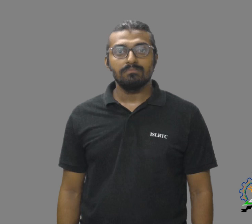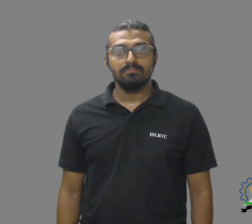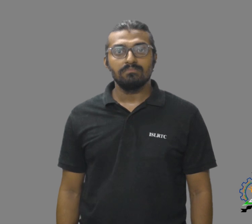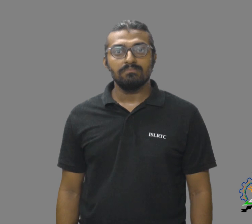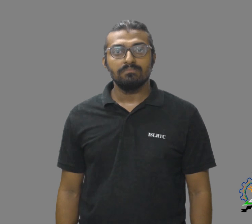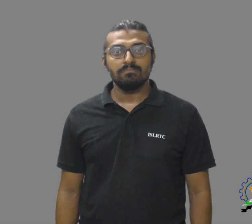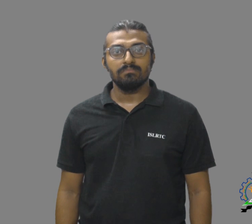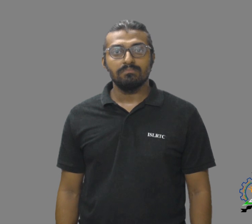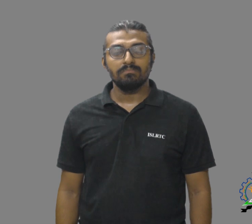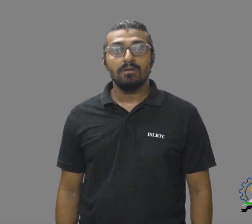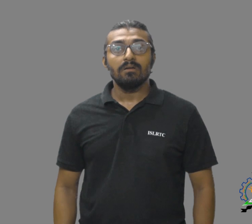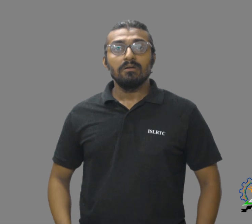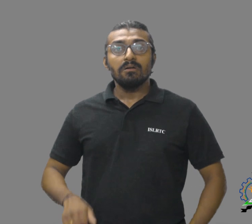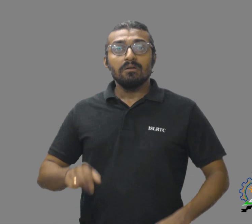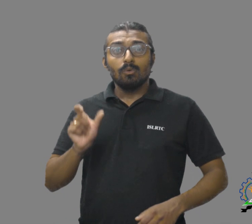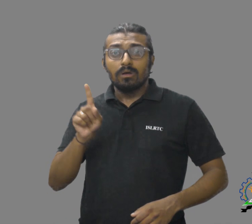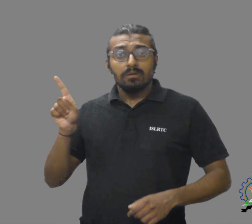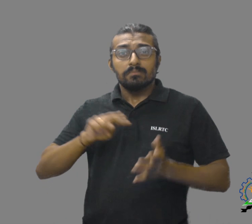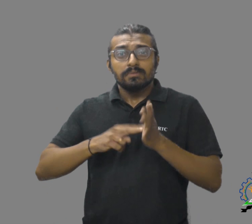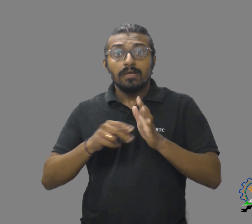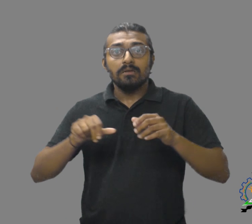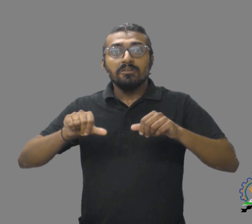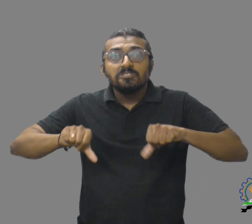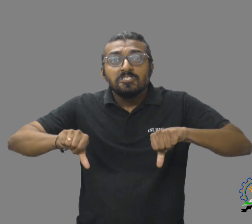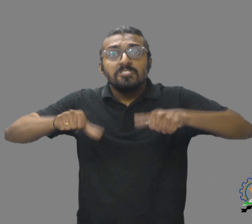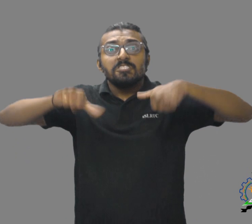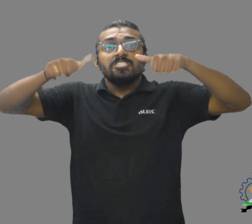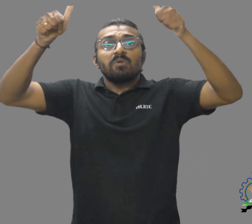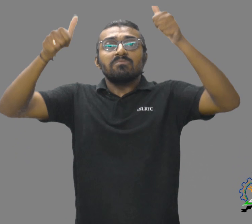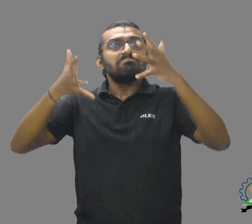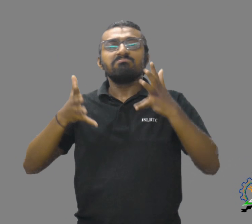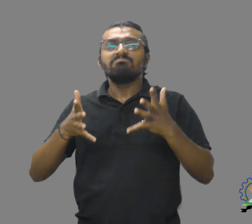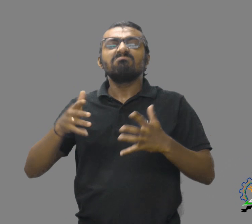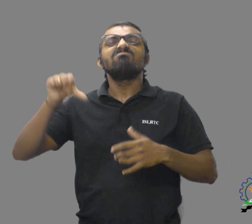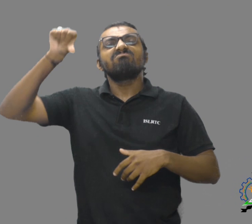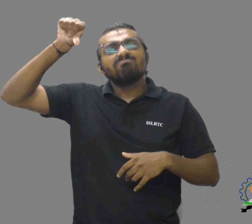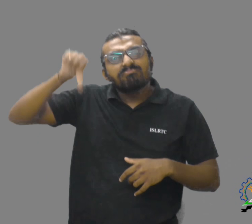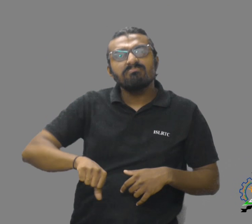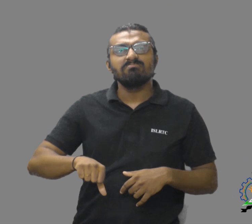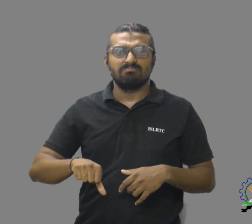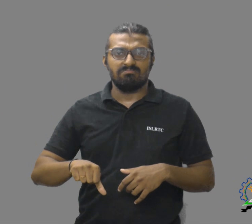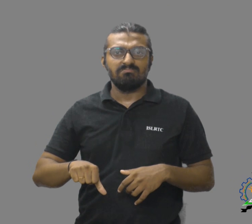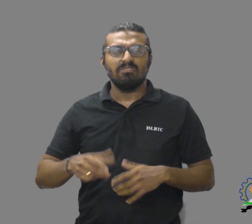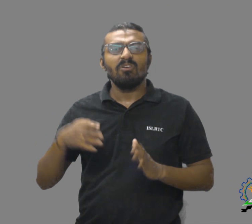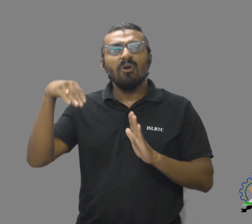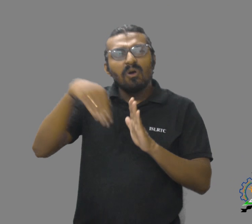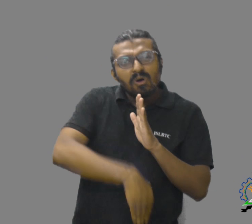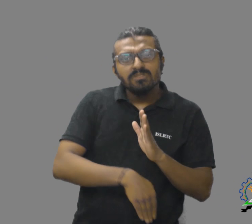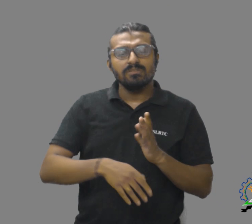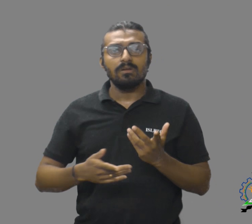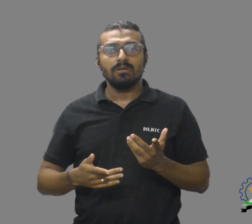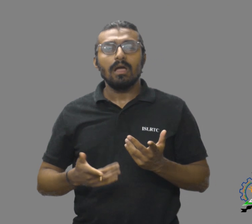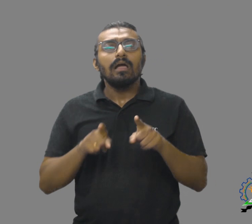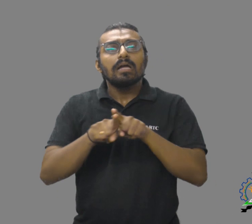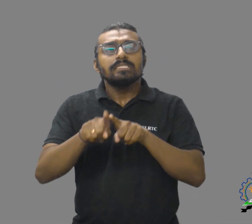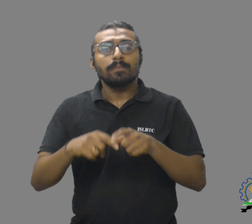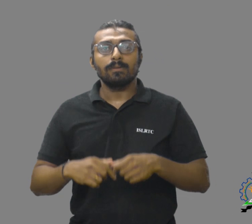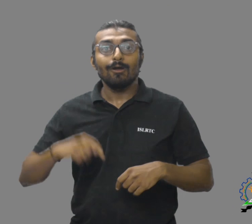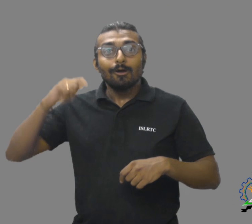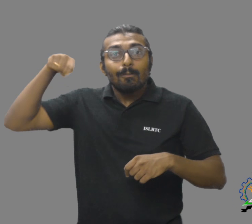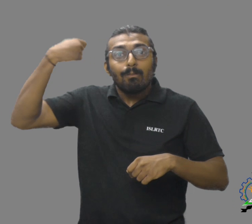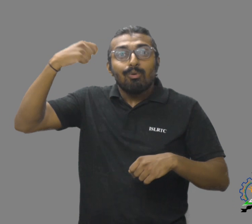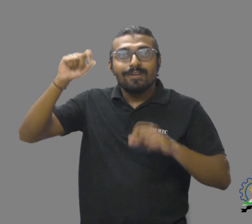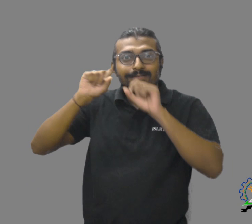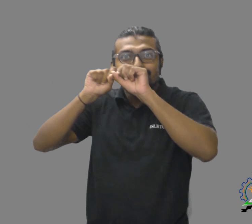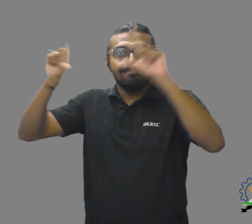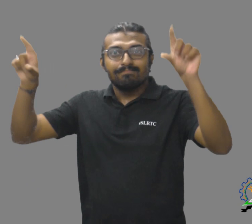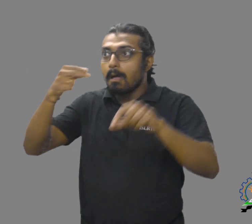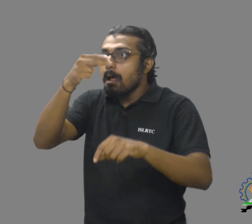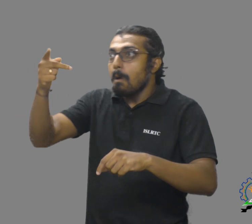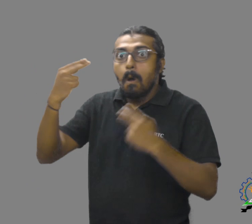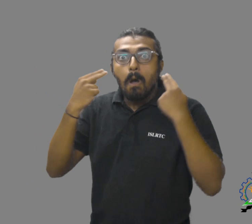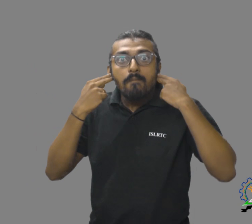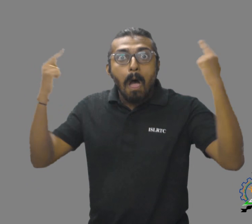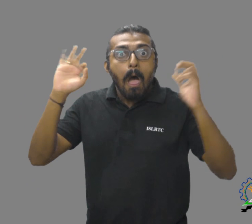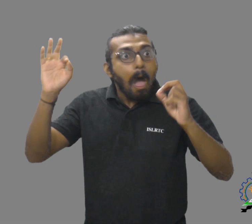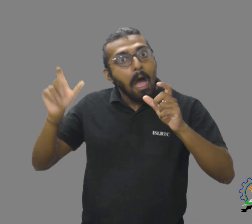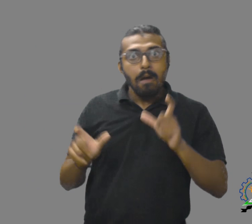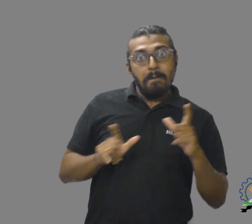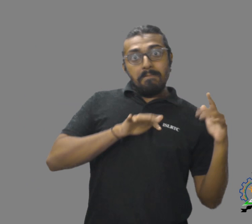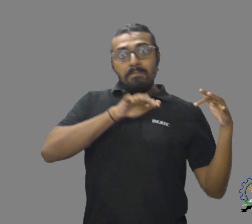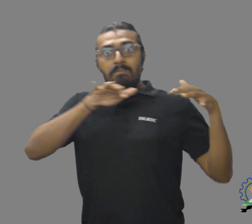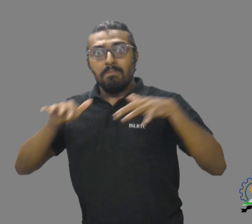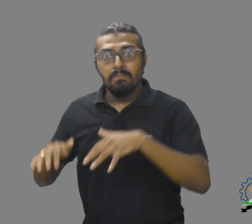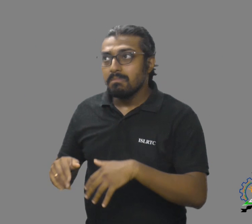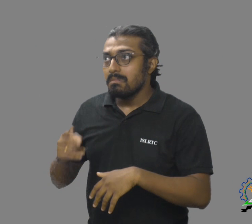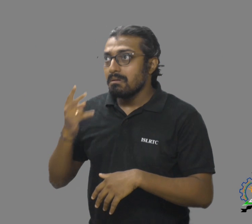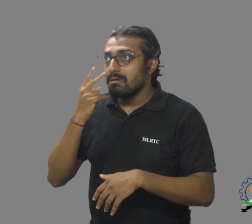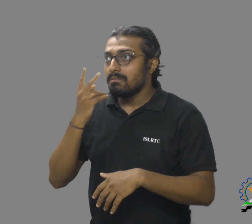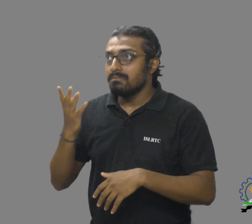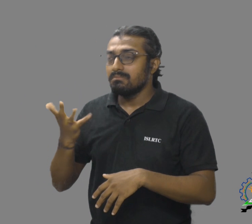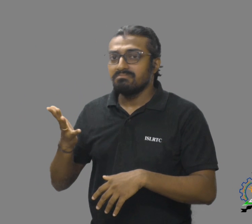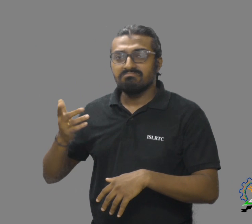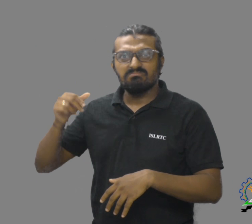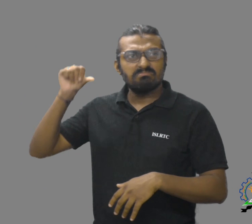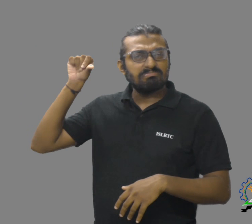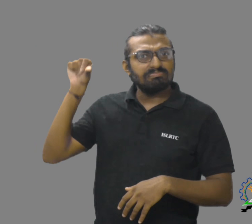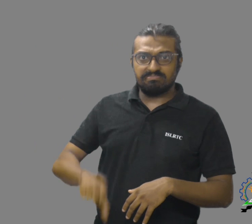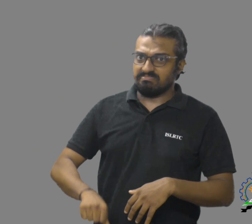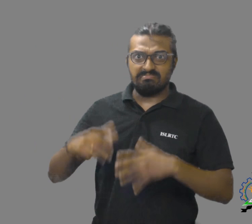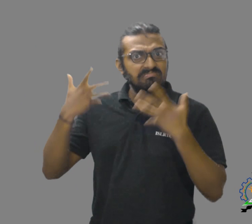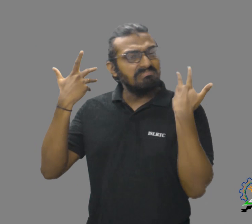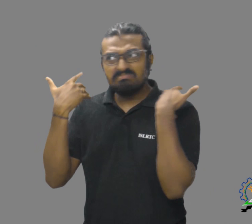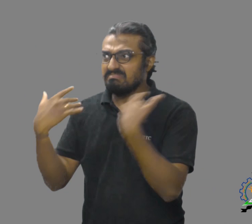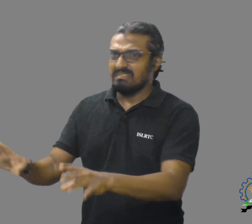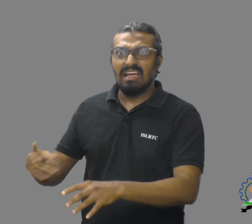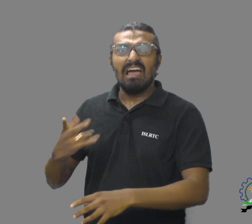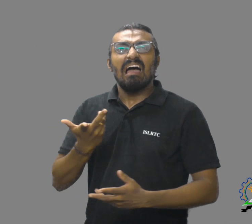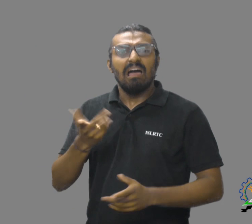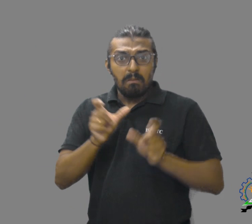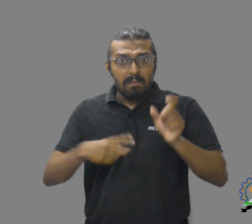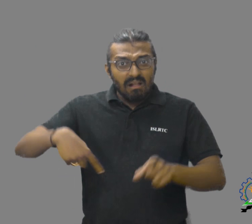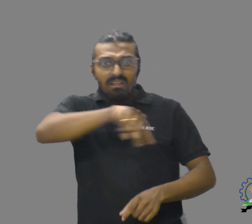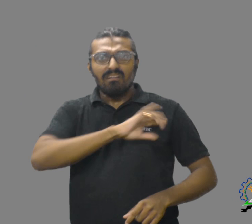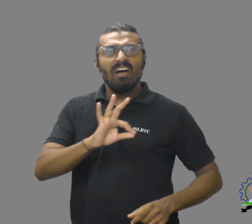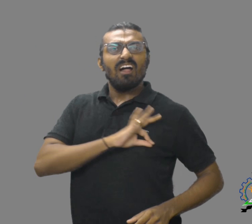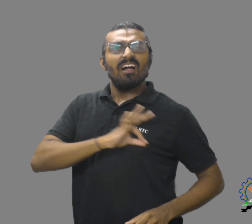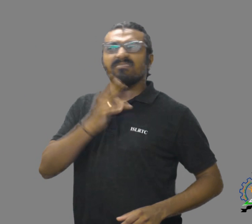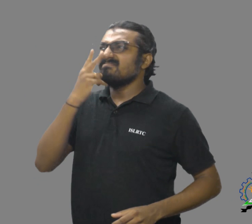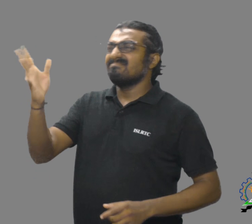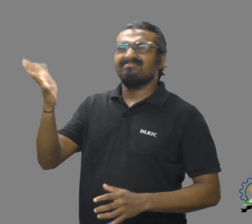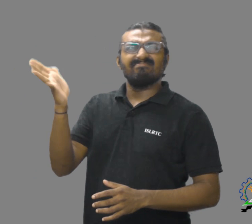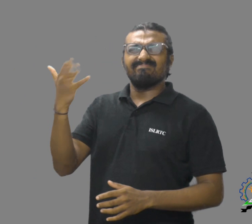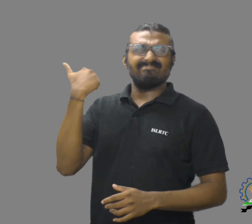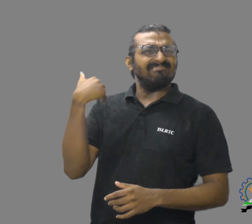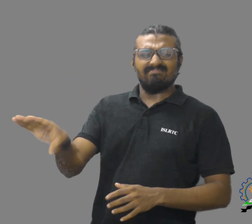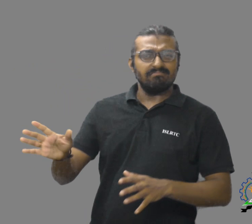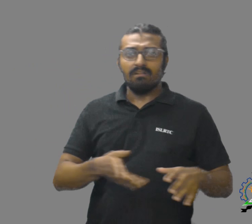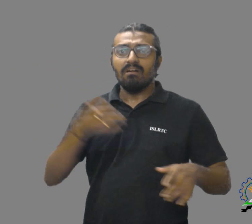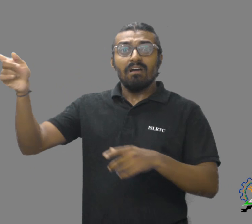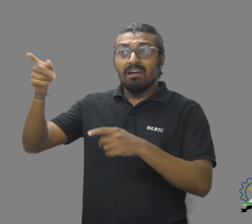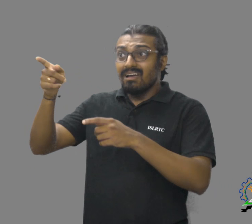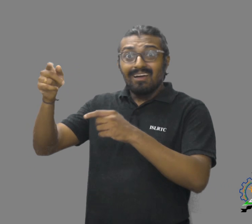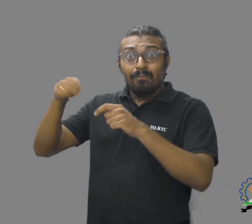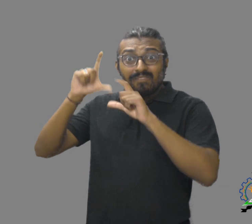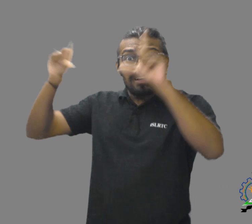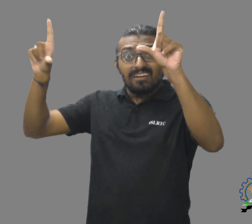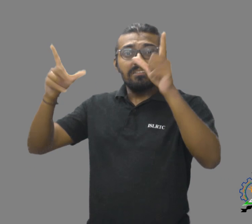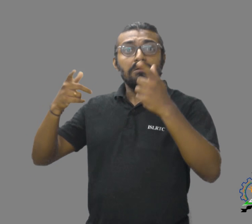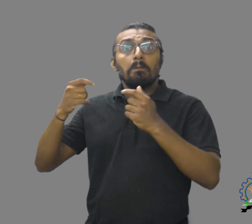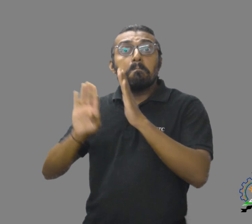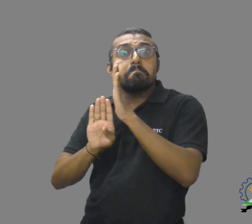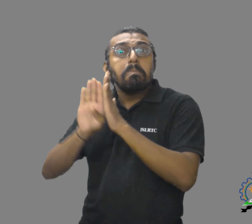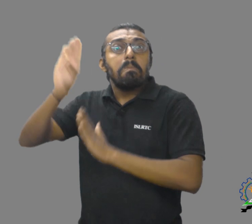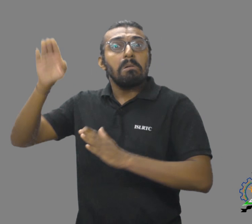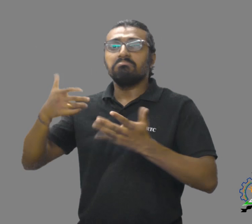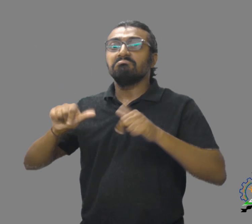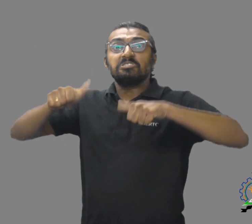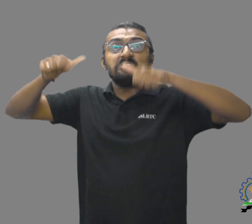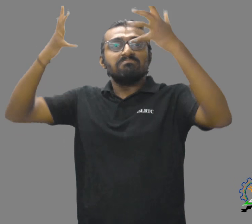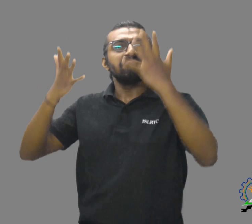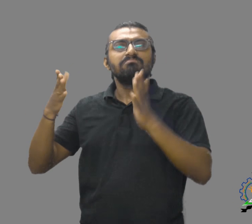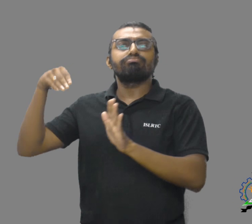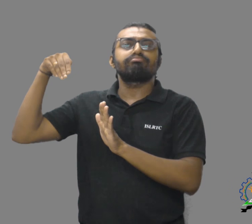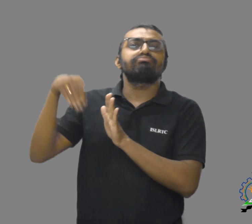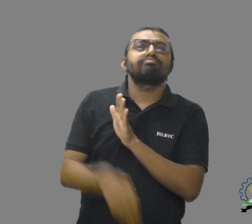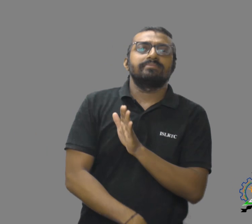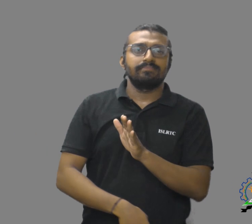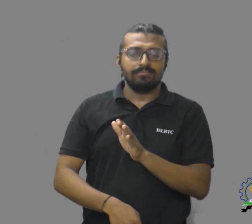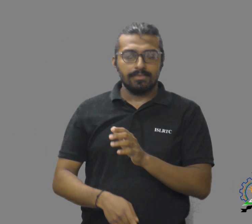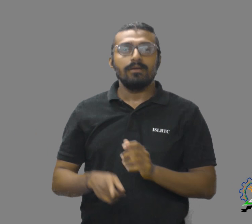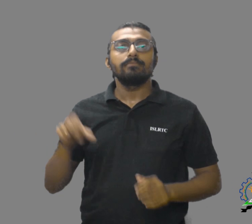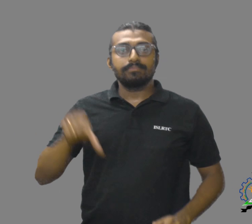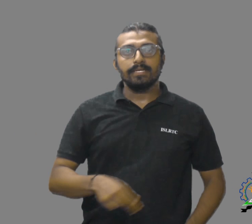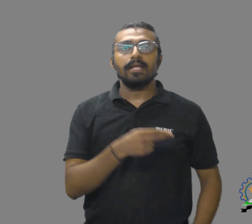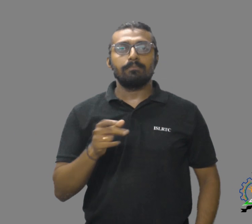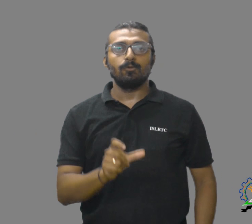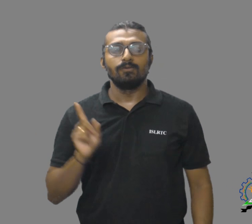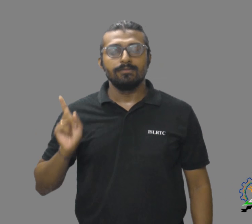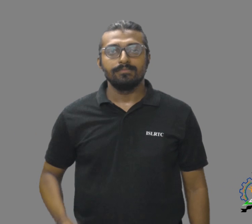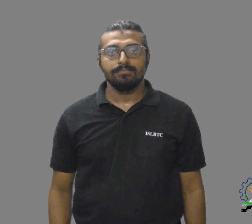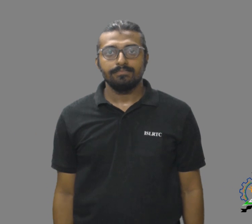Disaster